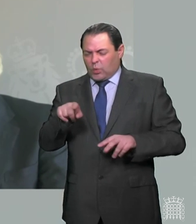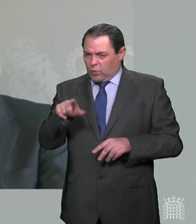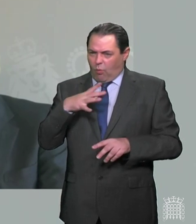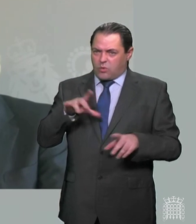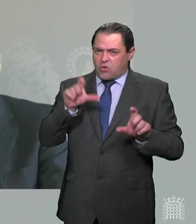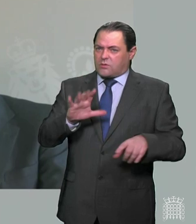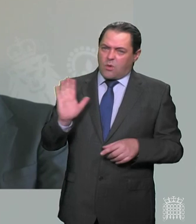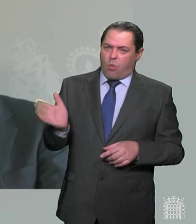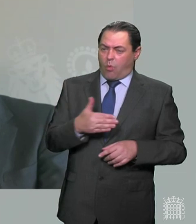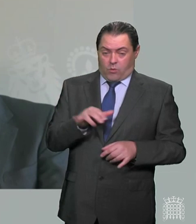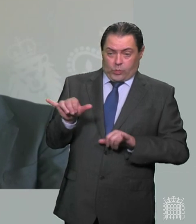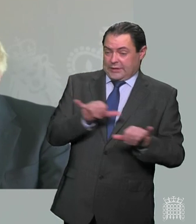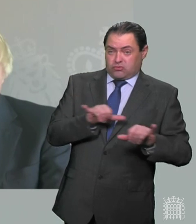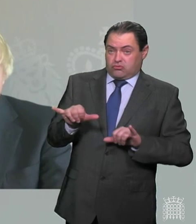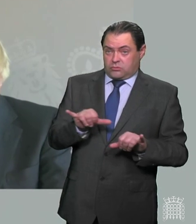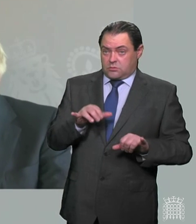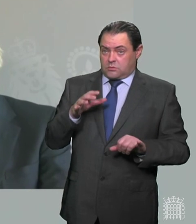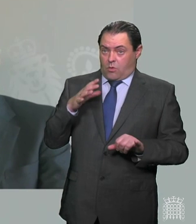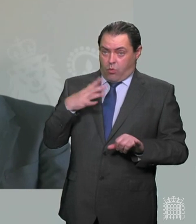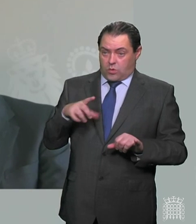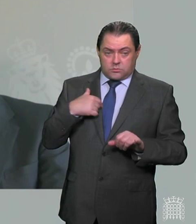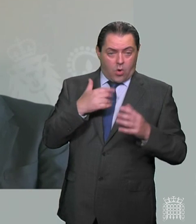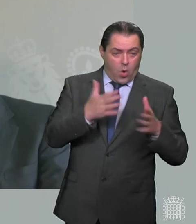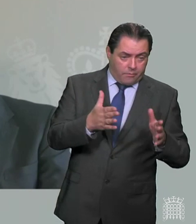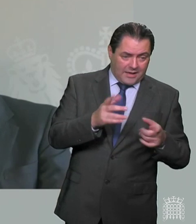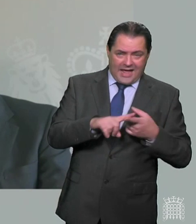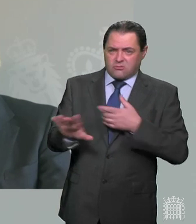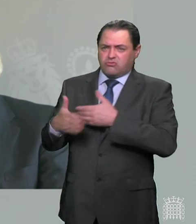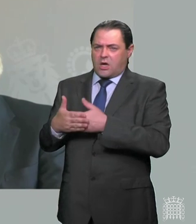Now, which is it? He cannot have it both ways. He cannot simultaneously attack—